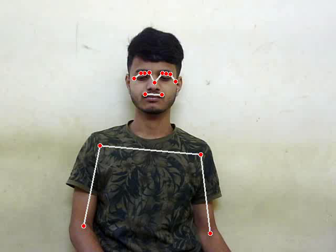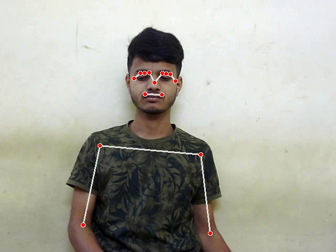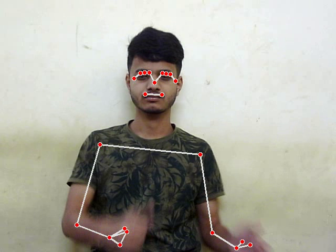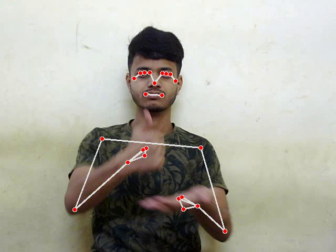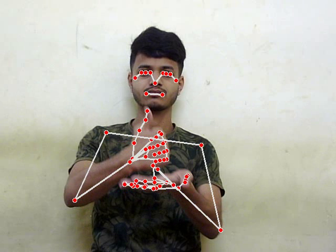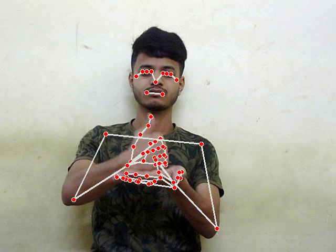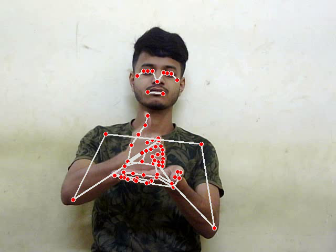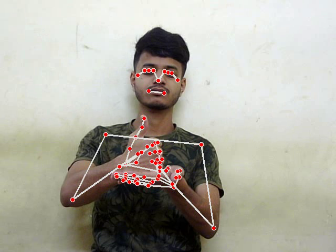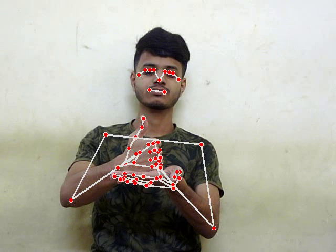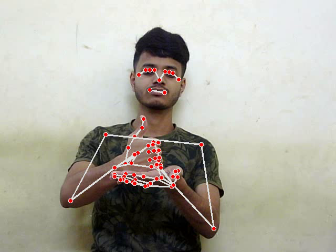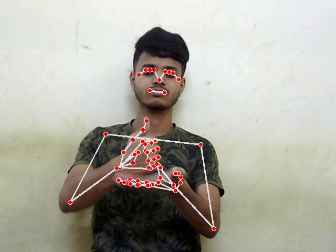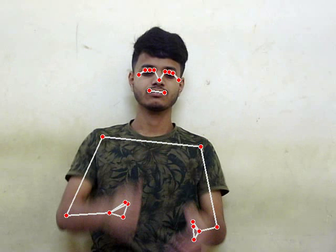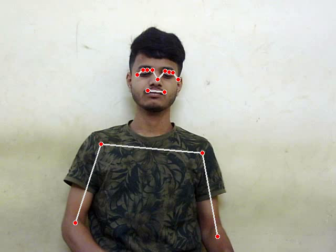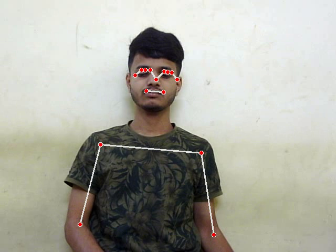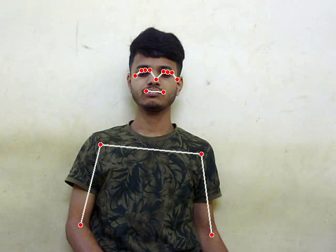help